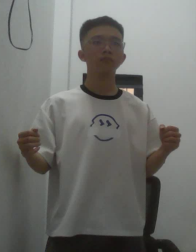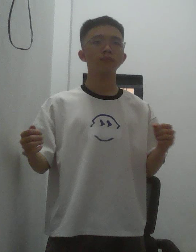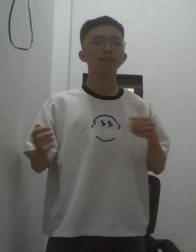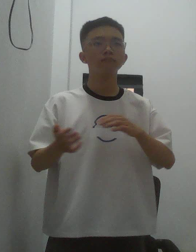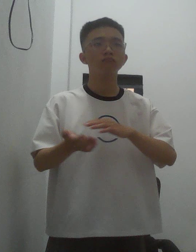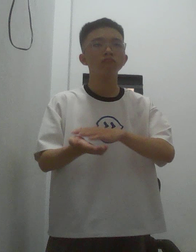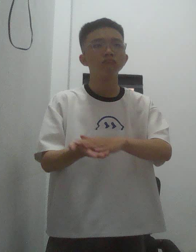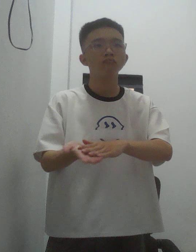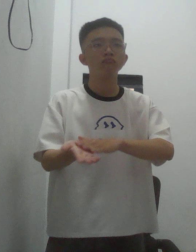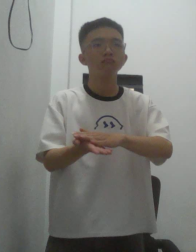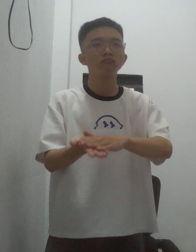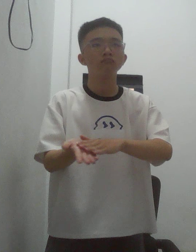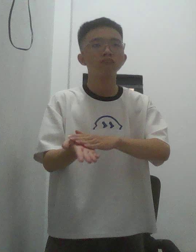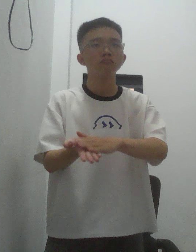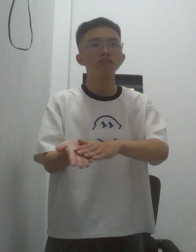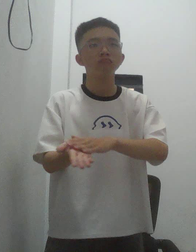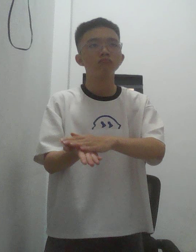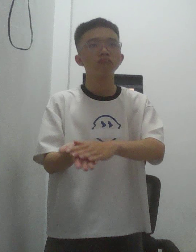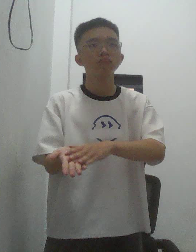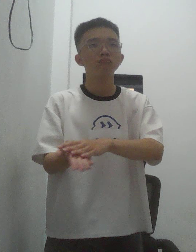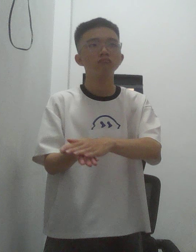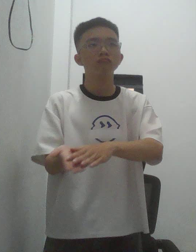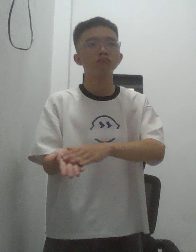xin loi